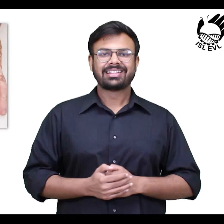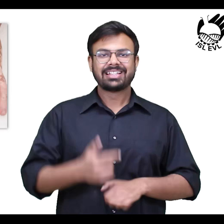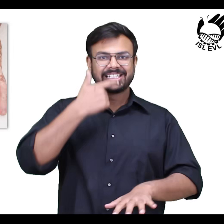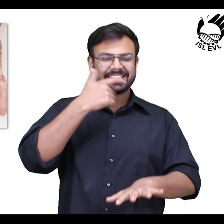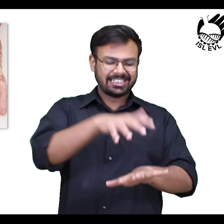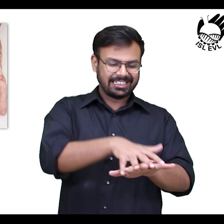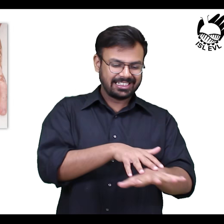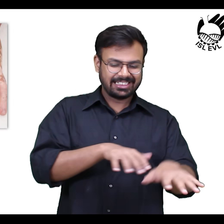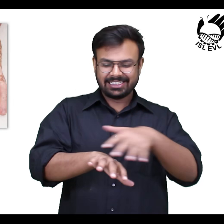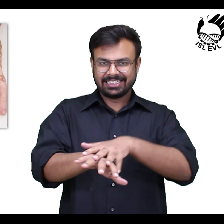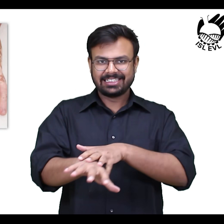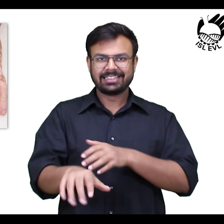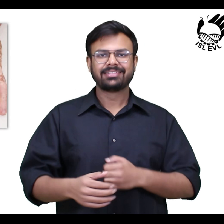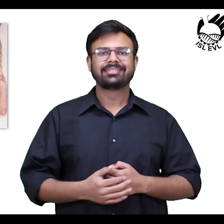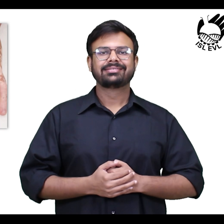Vitiligo